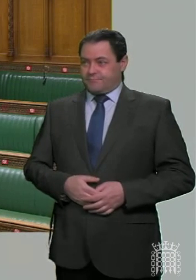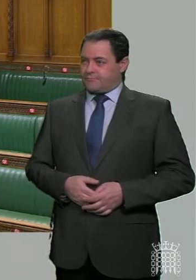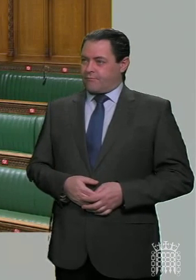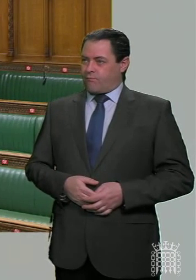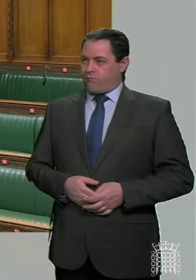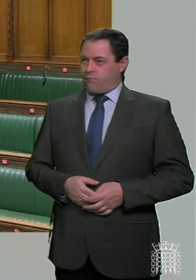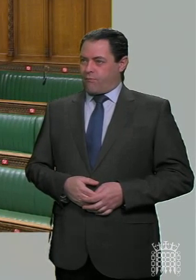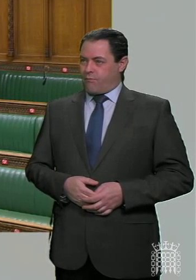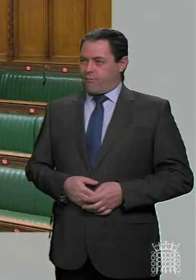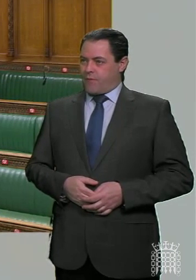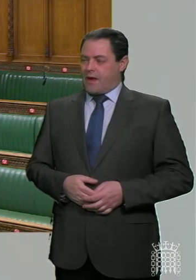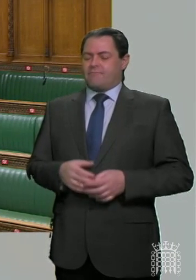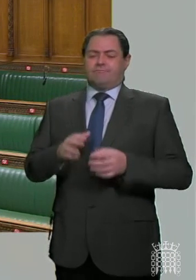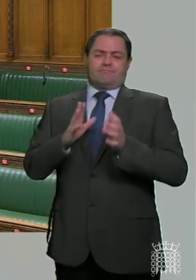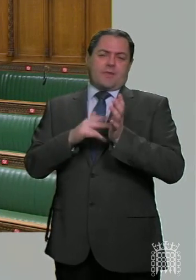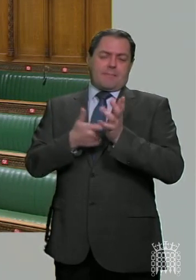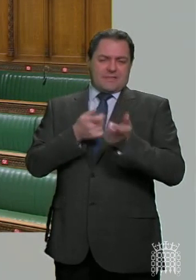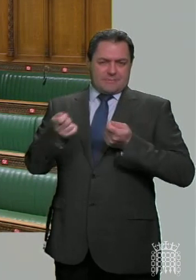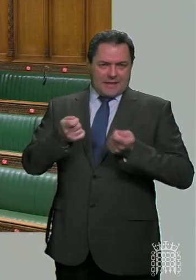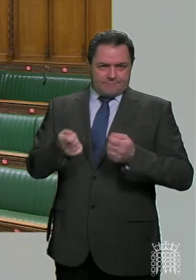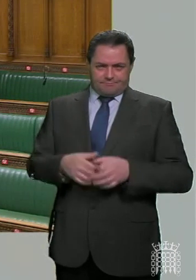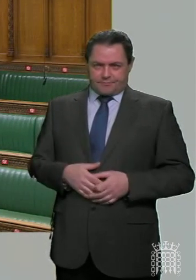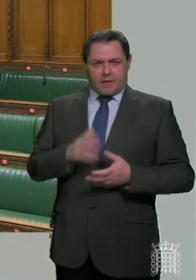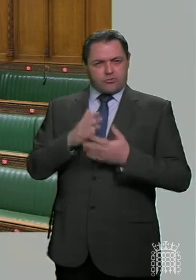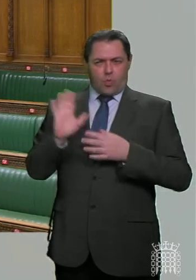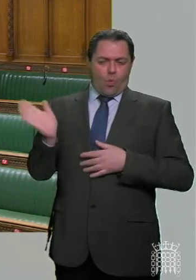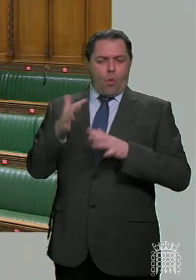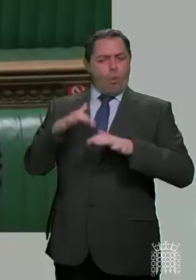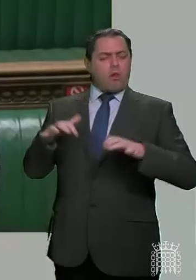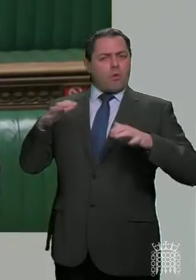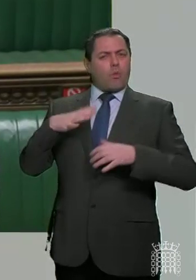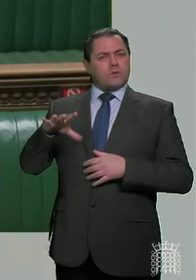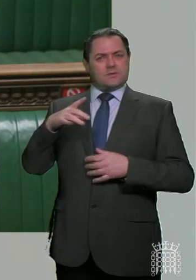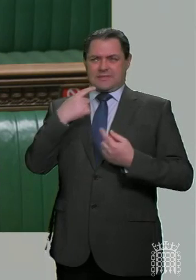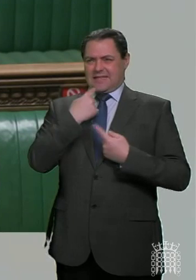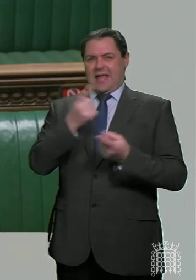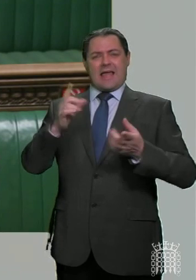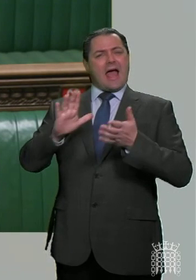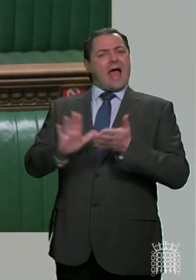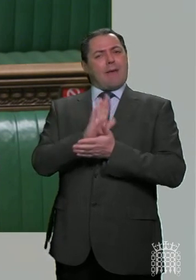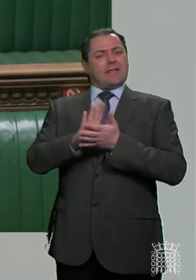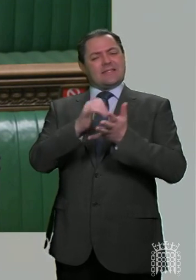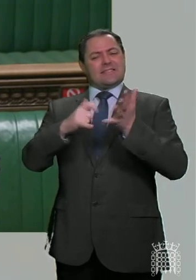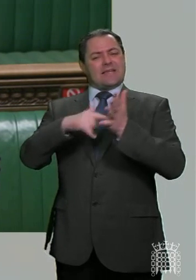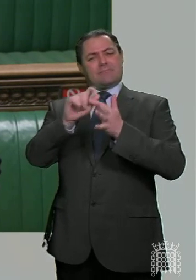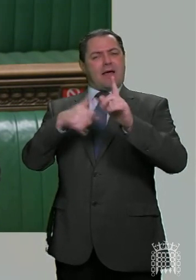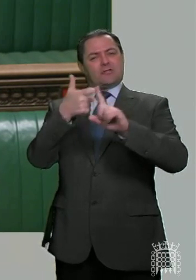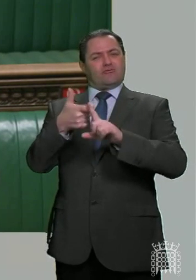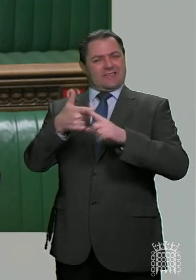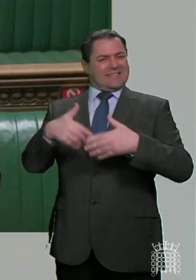I am sure colleagues across the House will want to join me in wishing everyone a very happy St Patrick’s day.